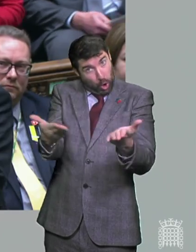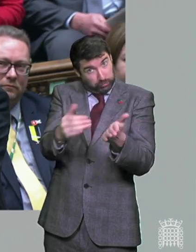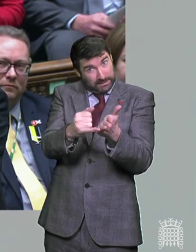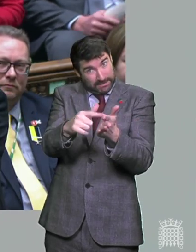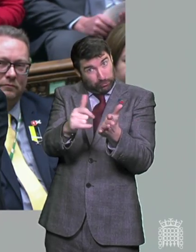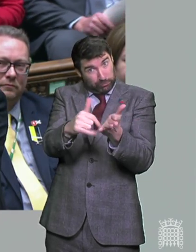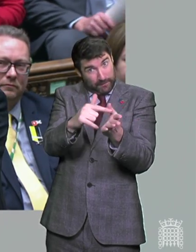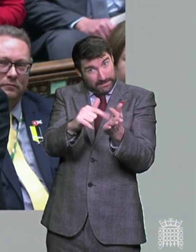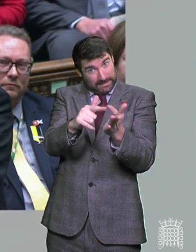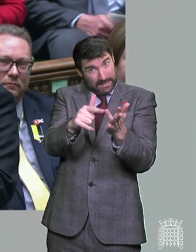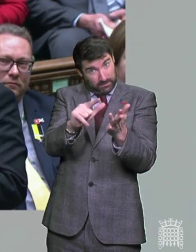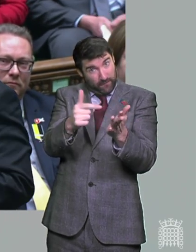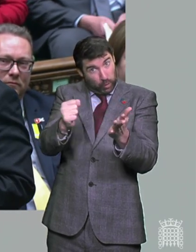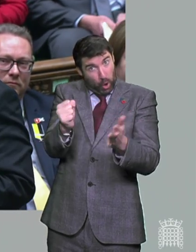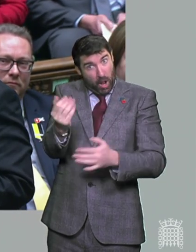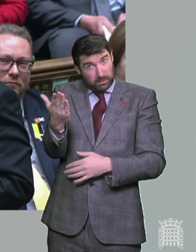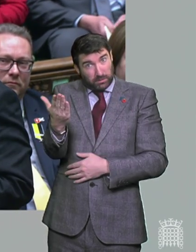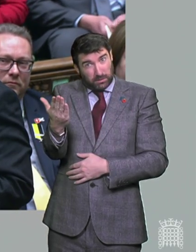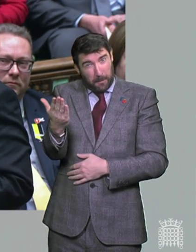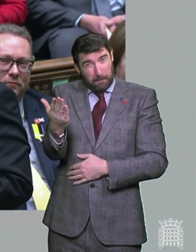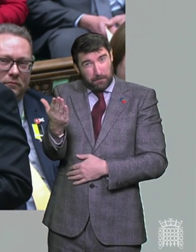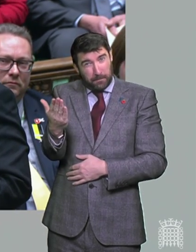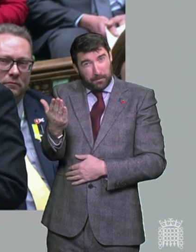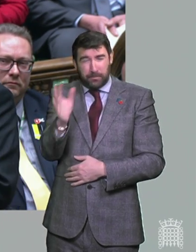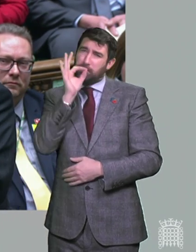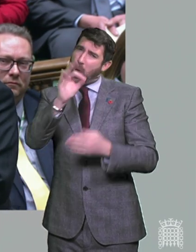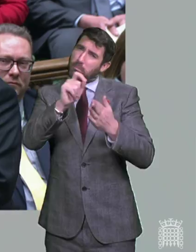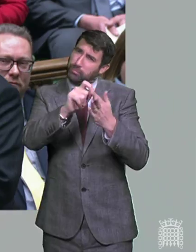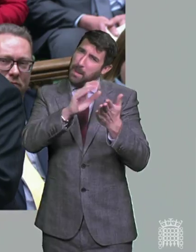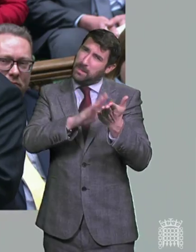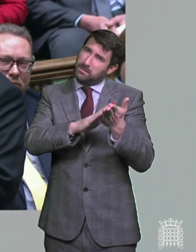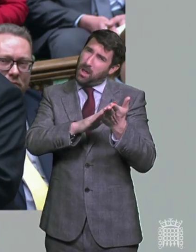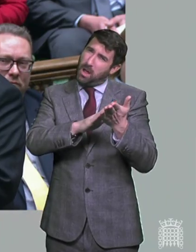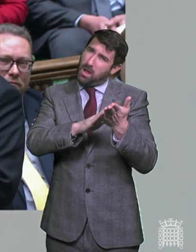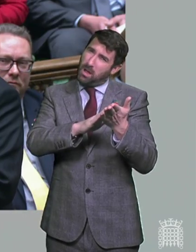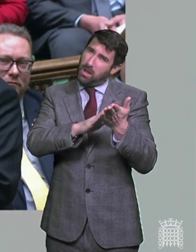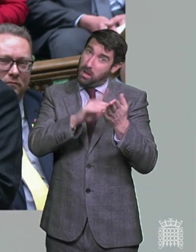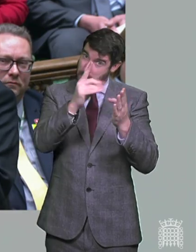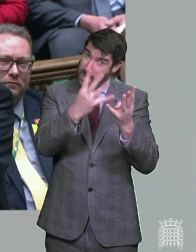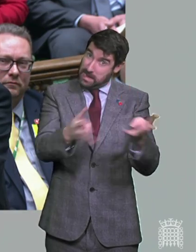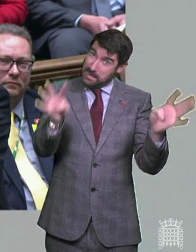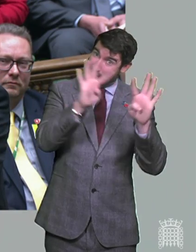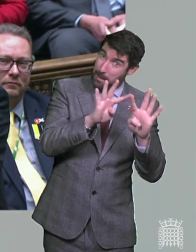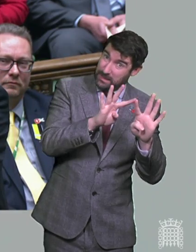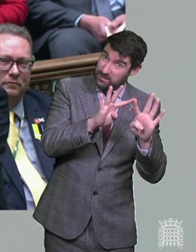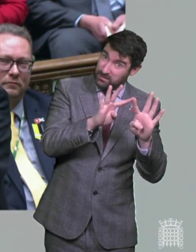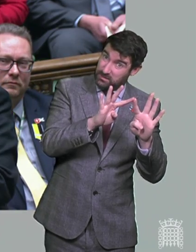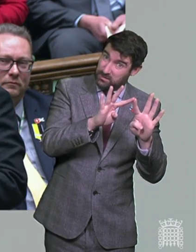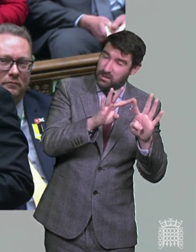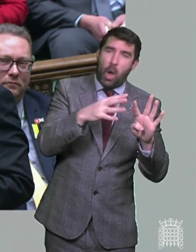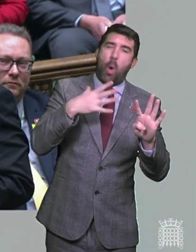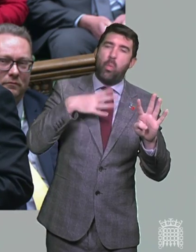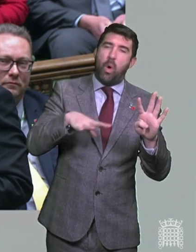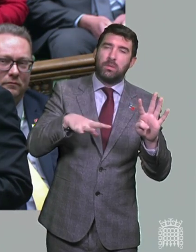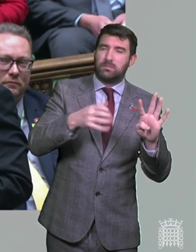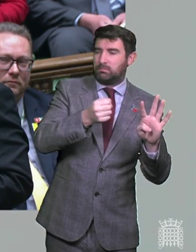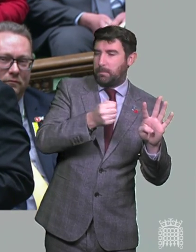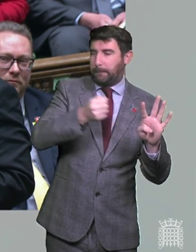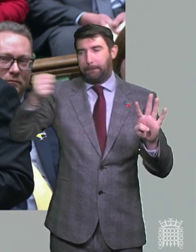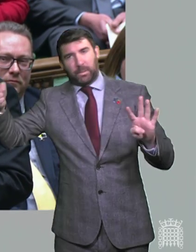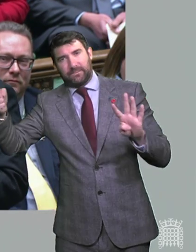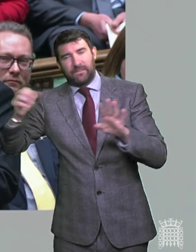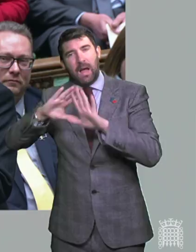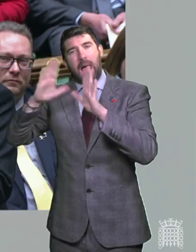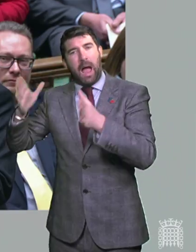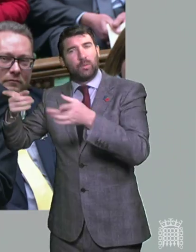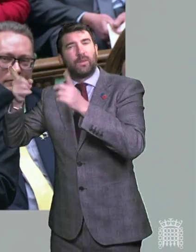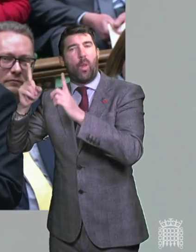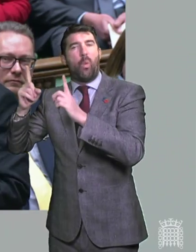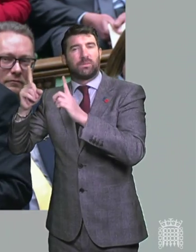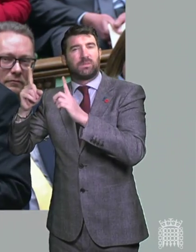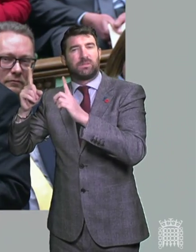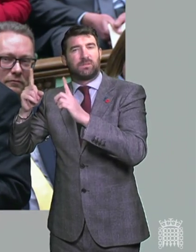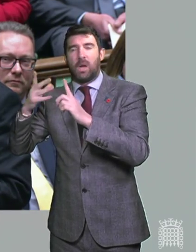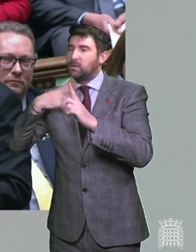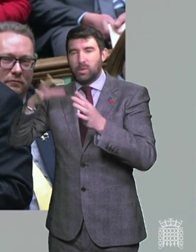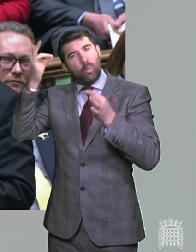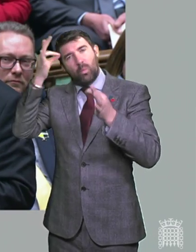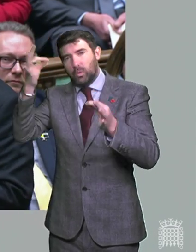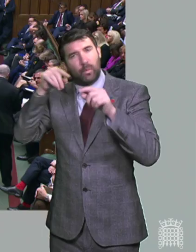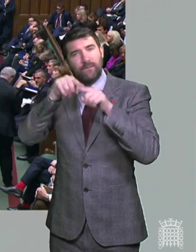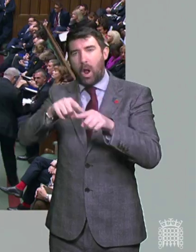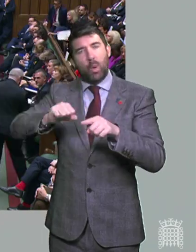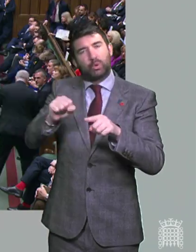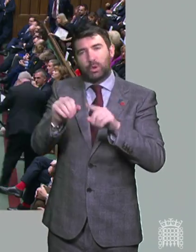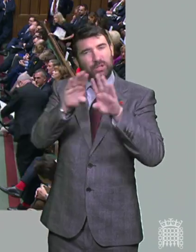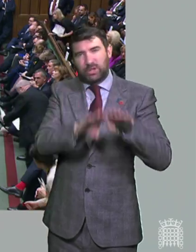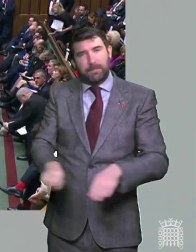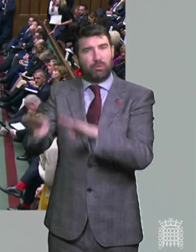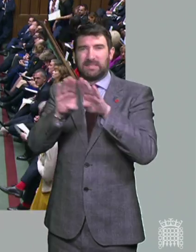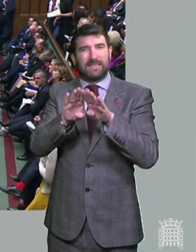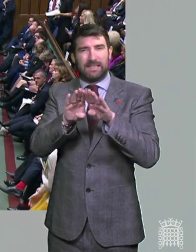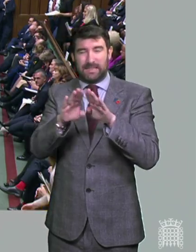So here is another test of judgment for the new Prime Minister: does he think it right to keep in the Cabinet a man who is clearly far more interested in getting his hands on an ermine robe than in playing by the rules of Scottish democracy?